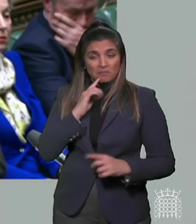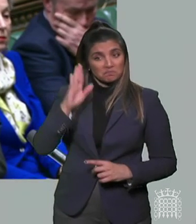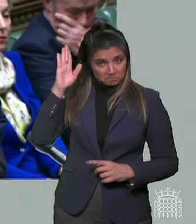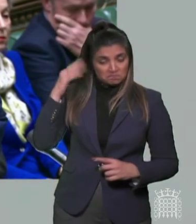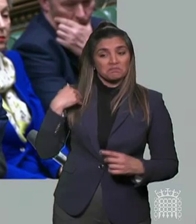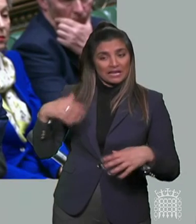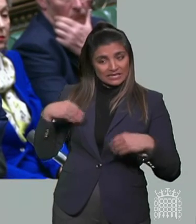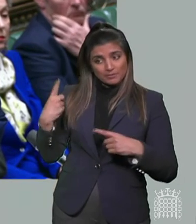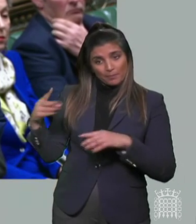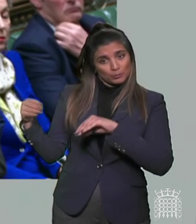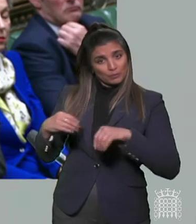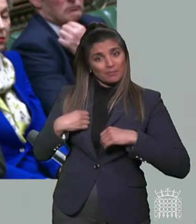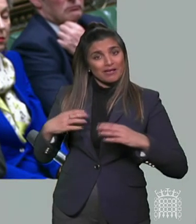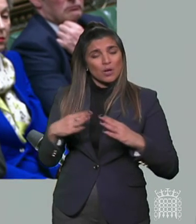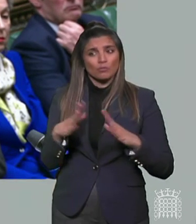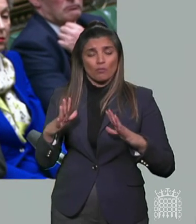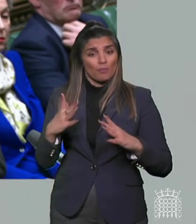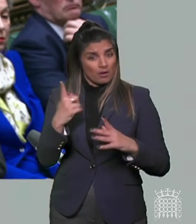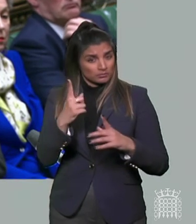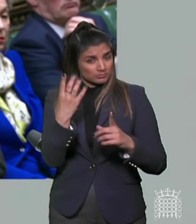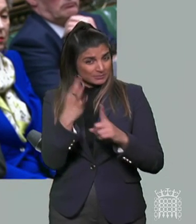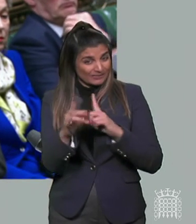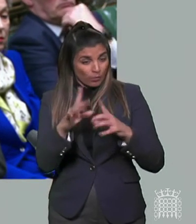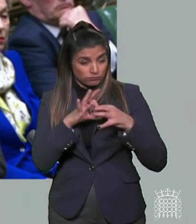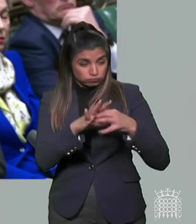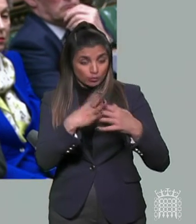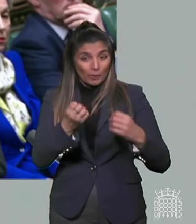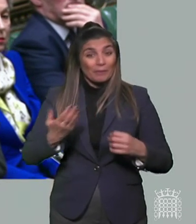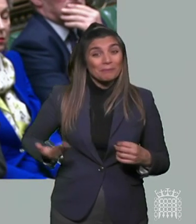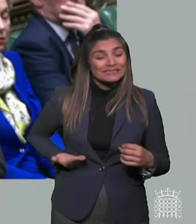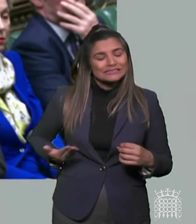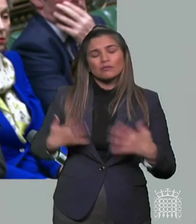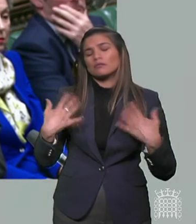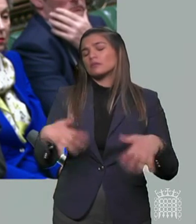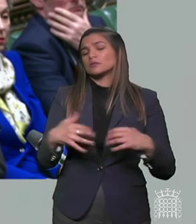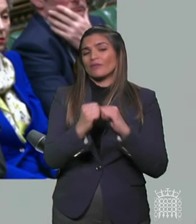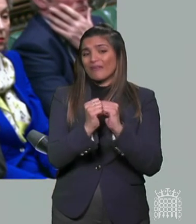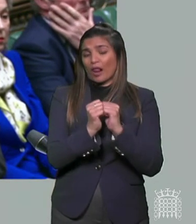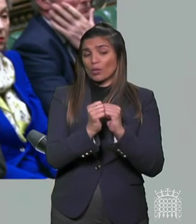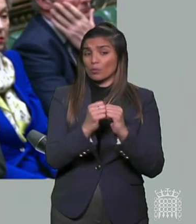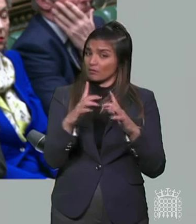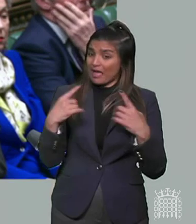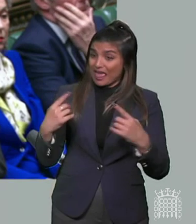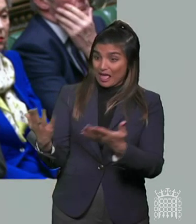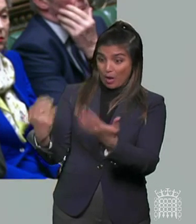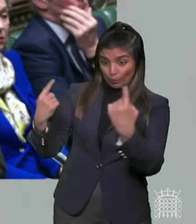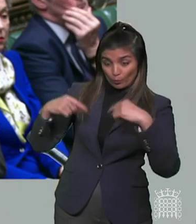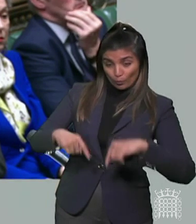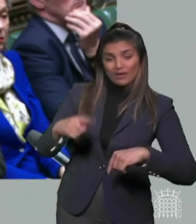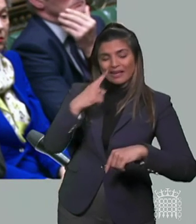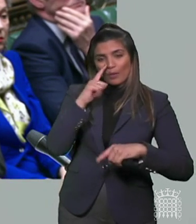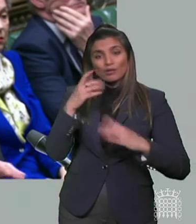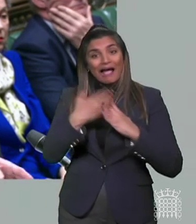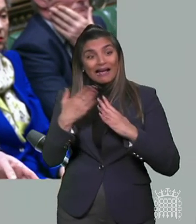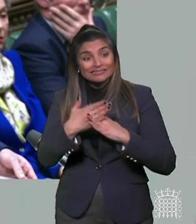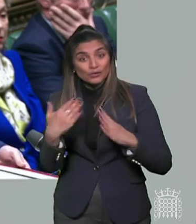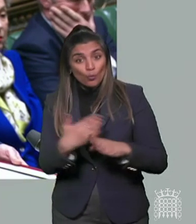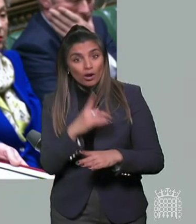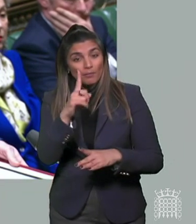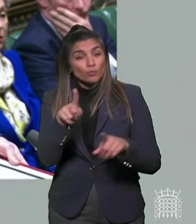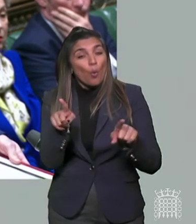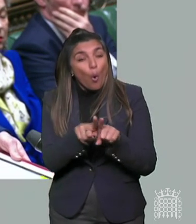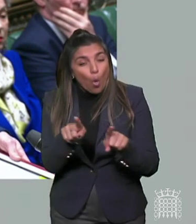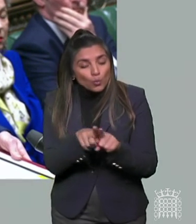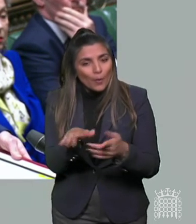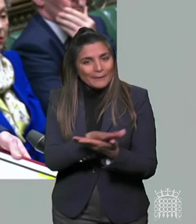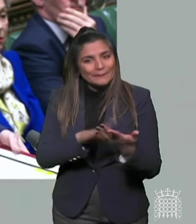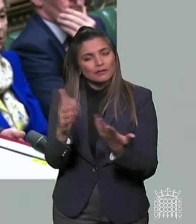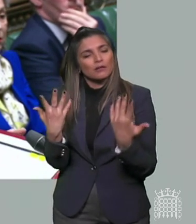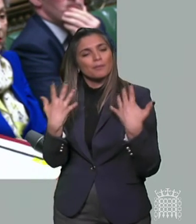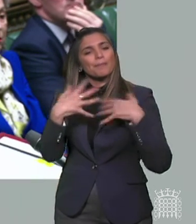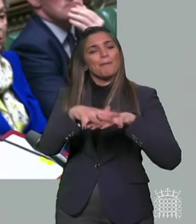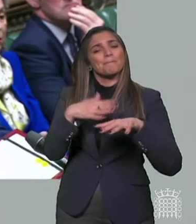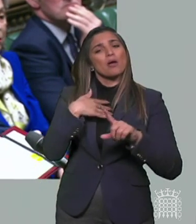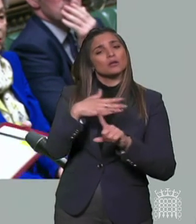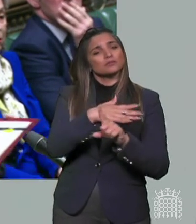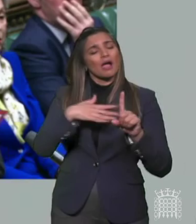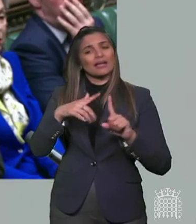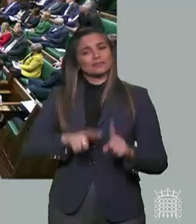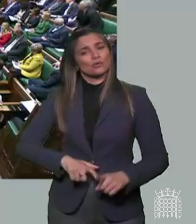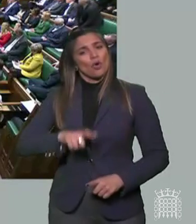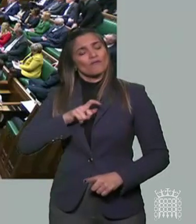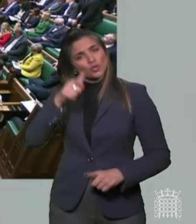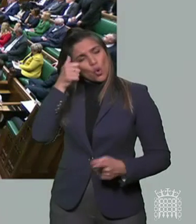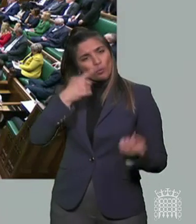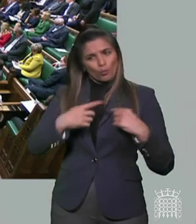Working with businesses is particularly valuable, not just in allowing those who come here to gain access to work but in helping them to integrate into society as confident members of our community.